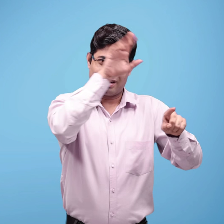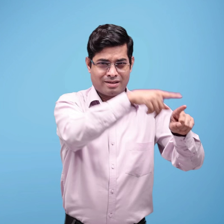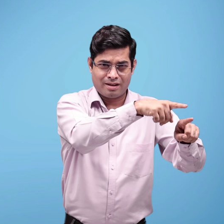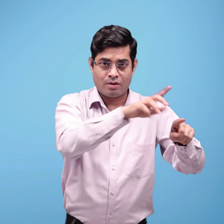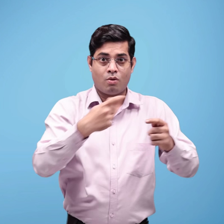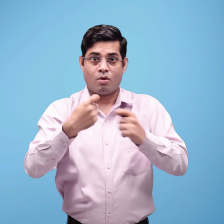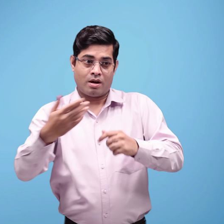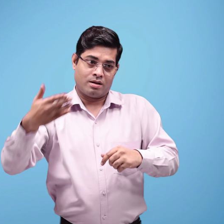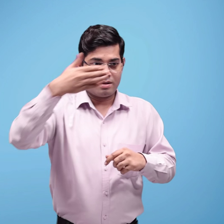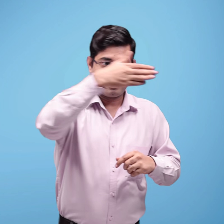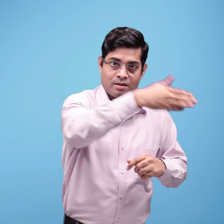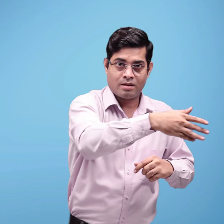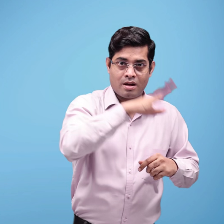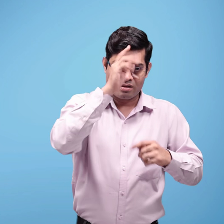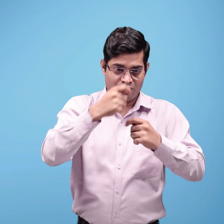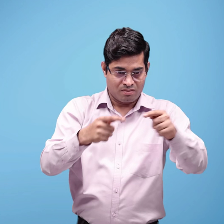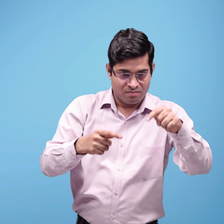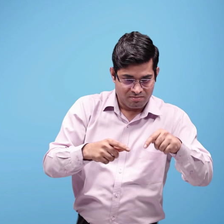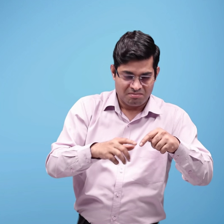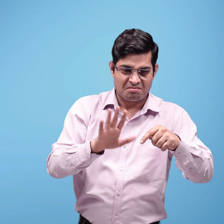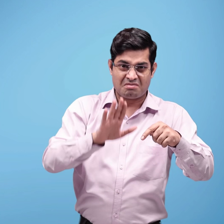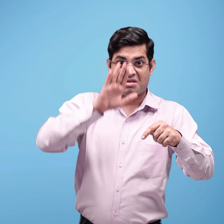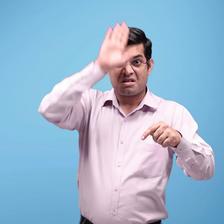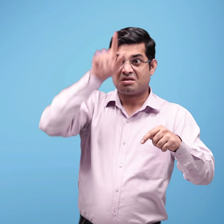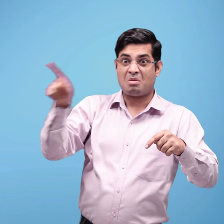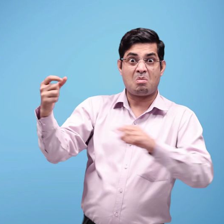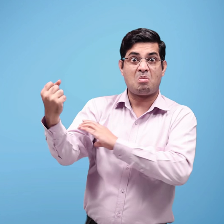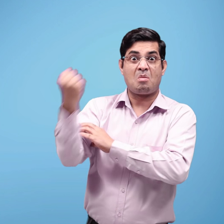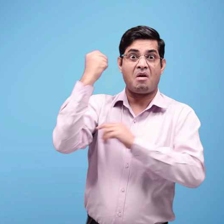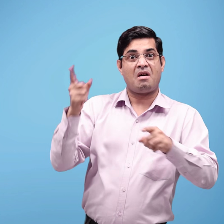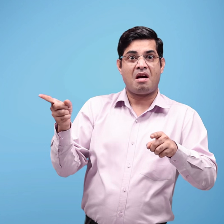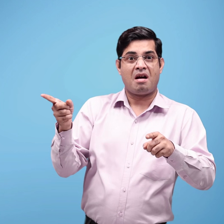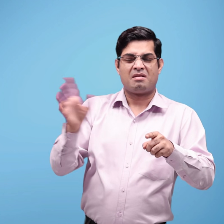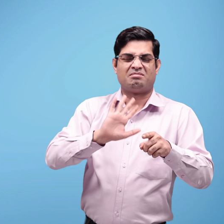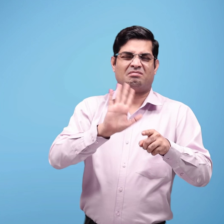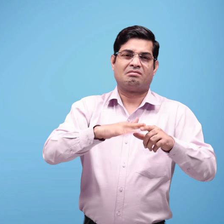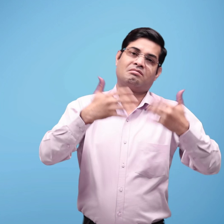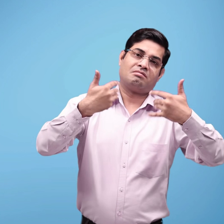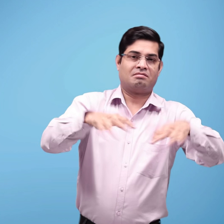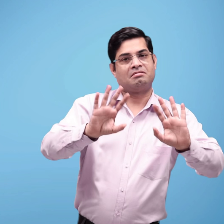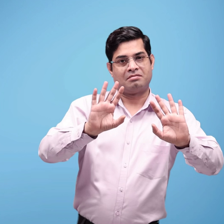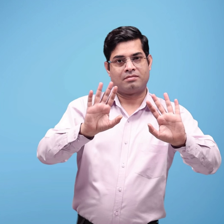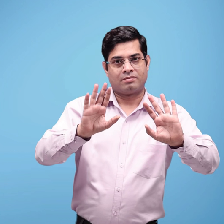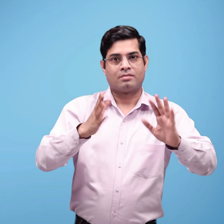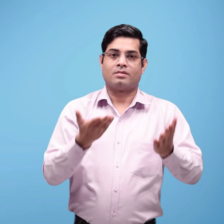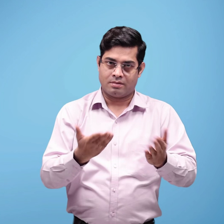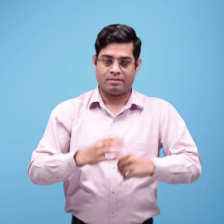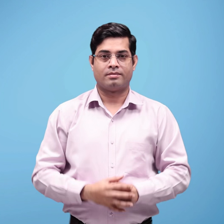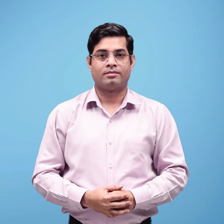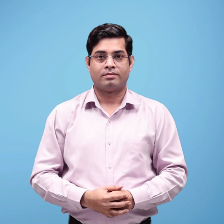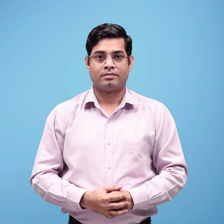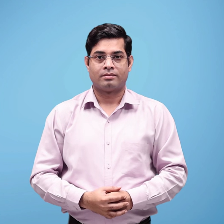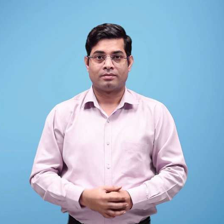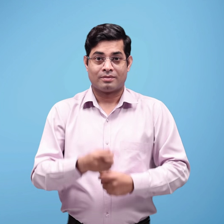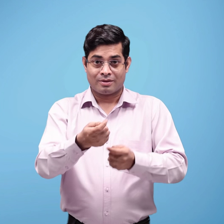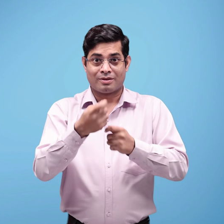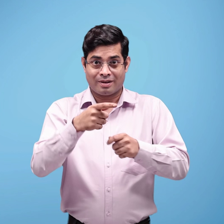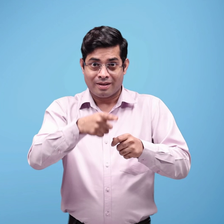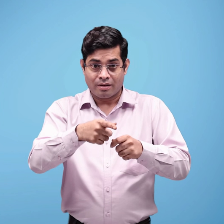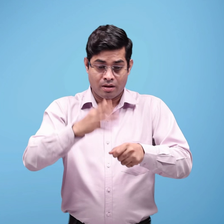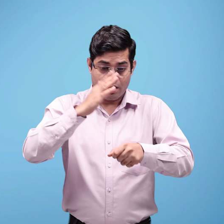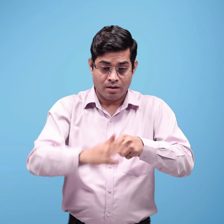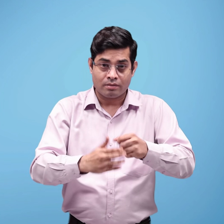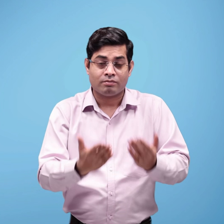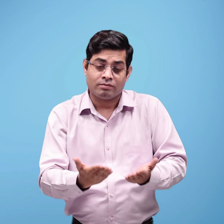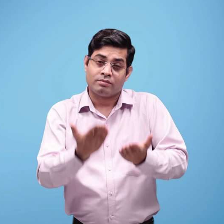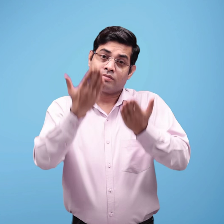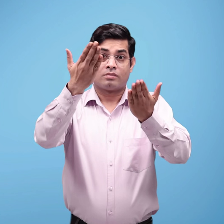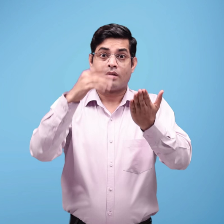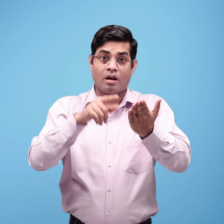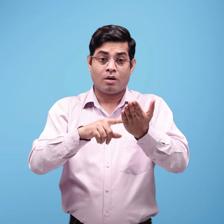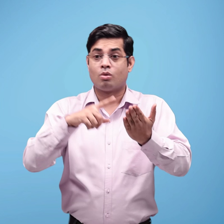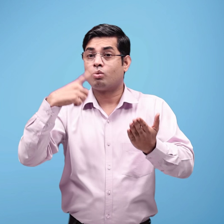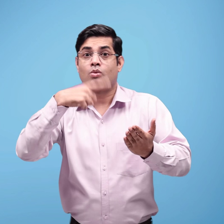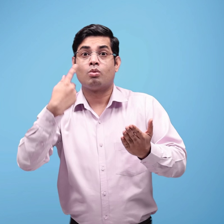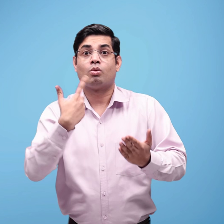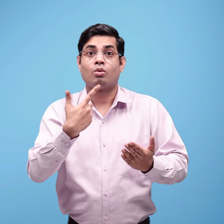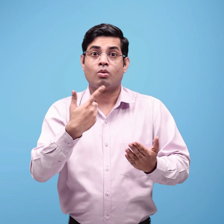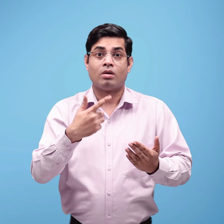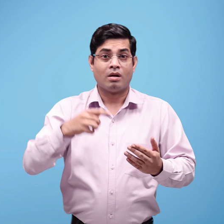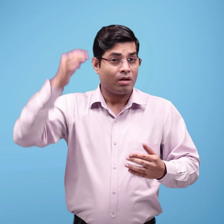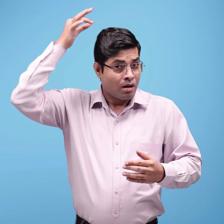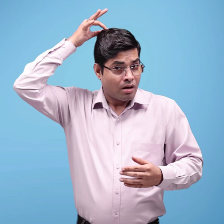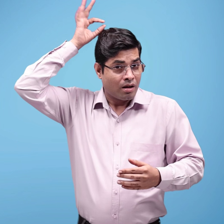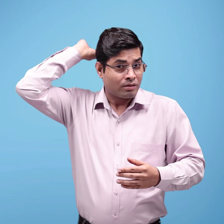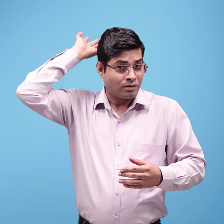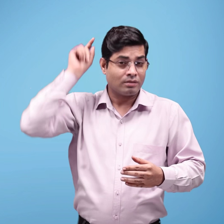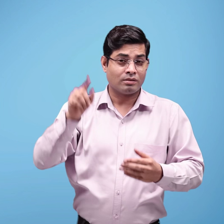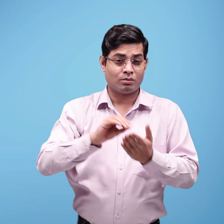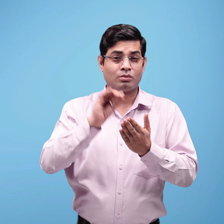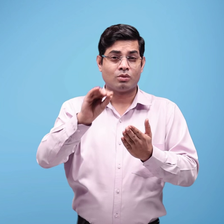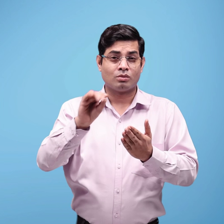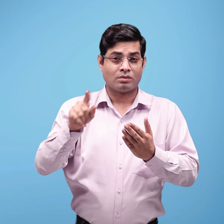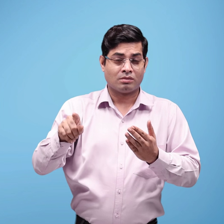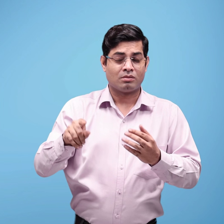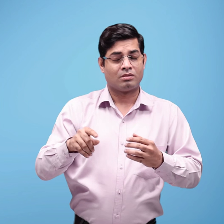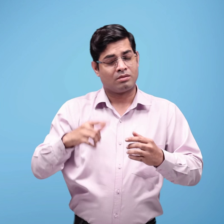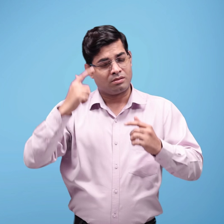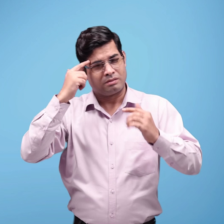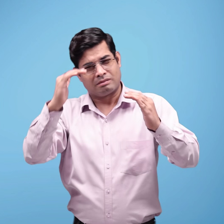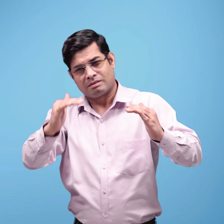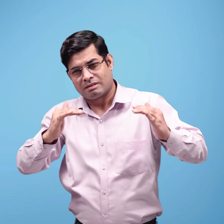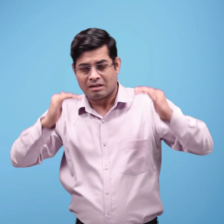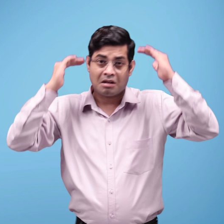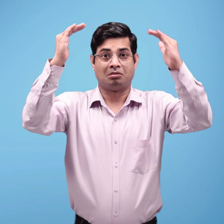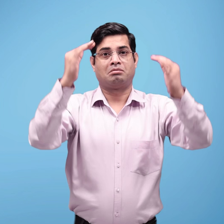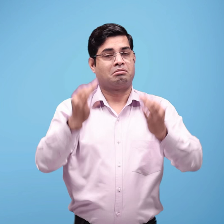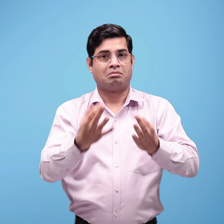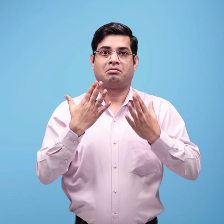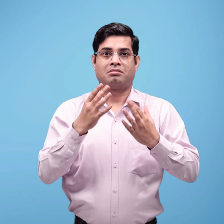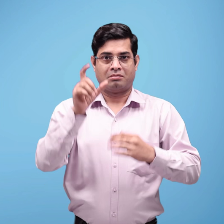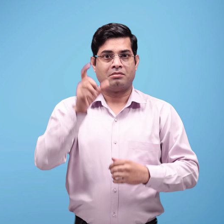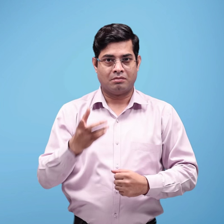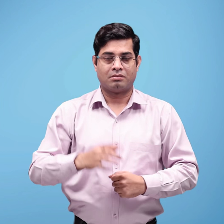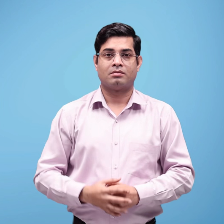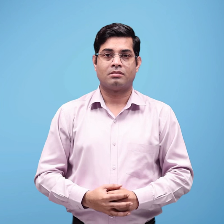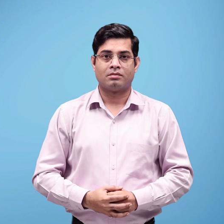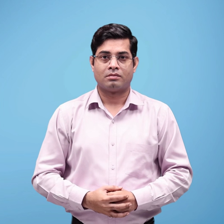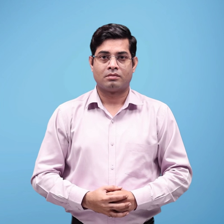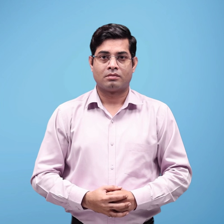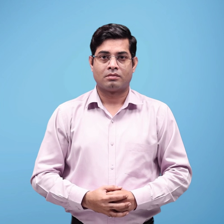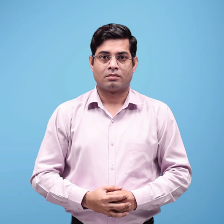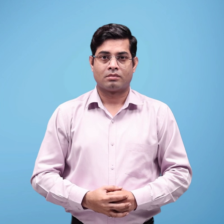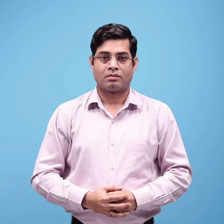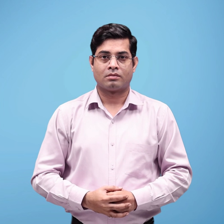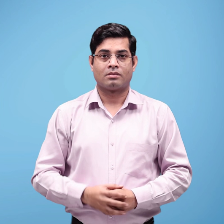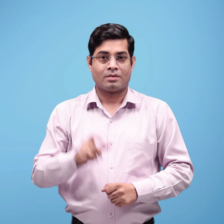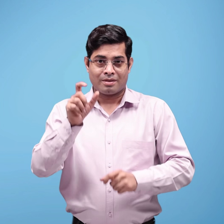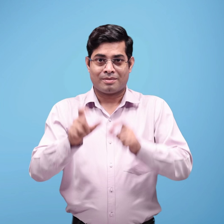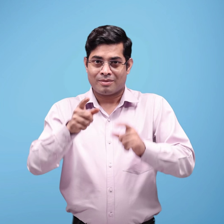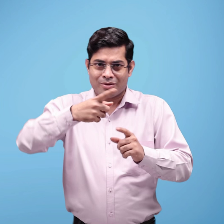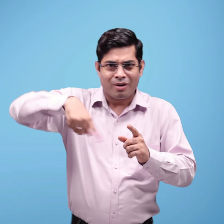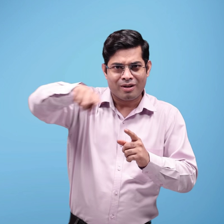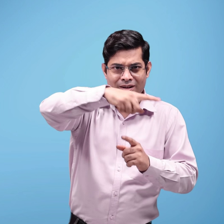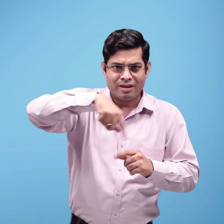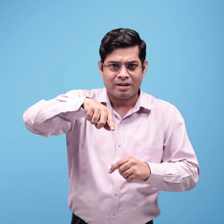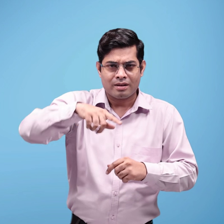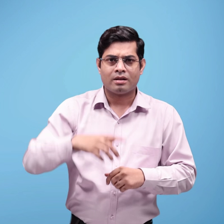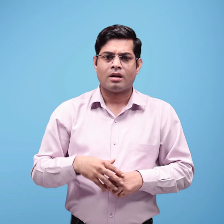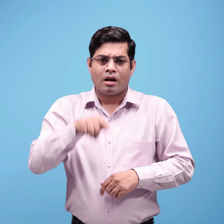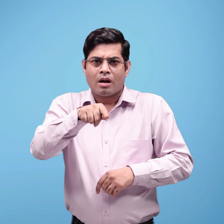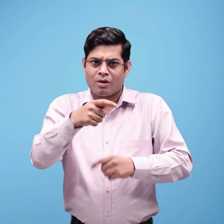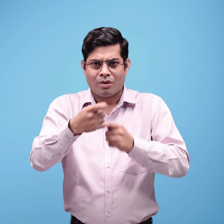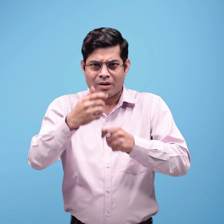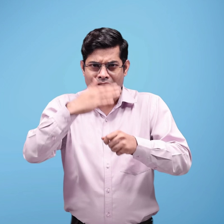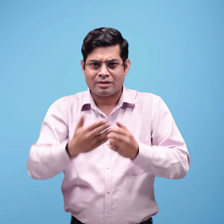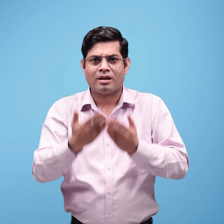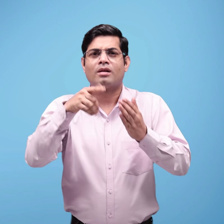it meant that they accepted that the raja who wanted to perform the sacrifice was stronger than them. The sacrifice was then performed by highly trained priests. Rulers who performed ashvamedha